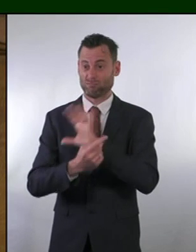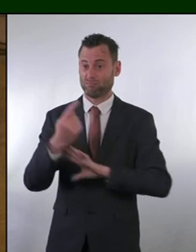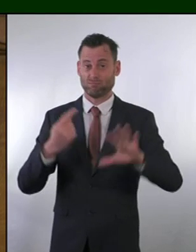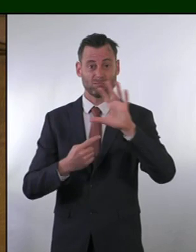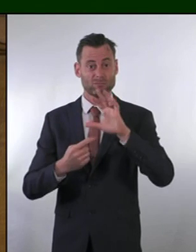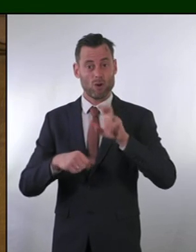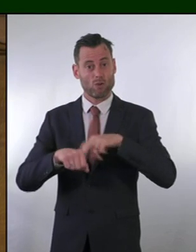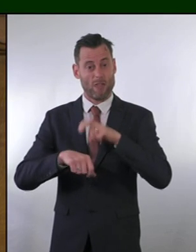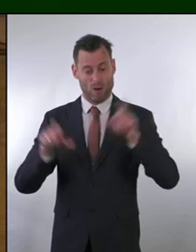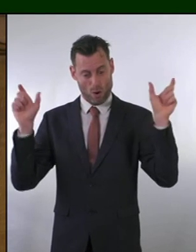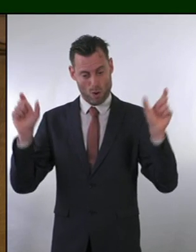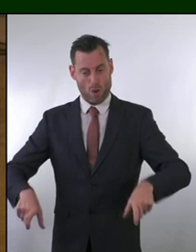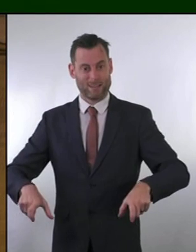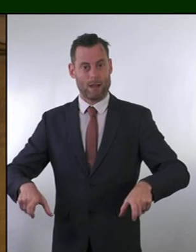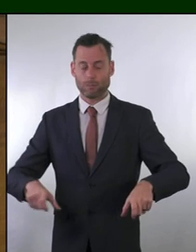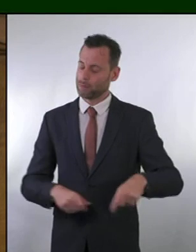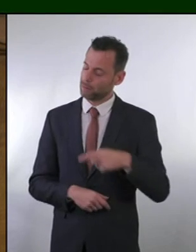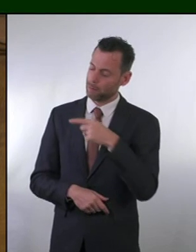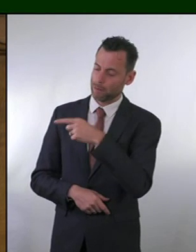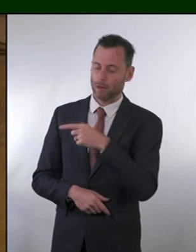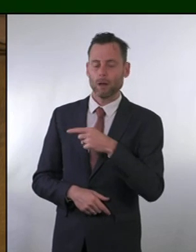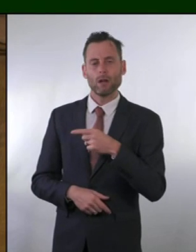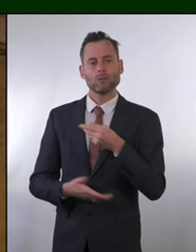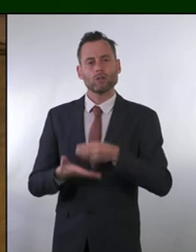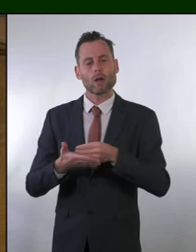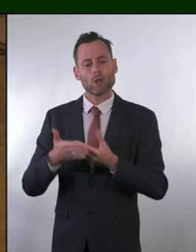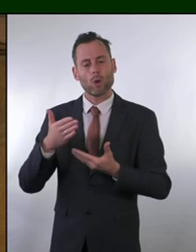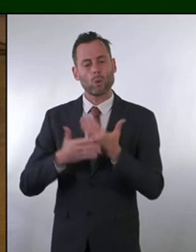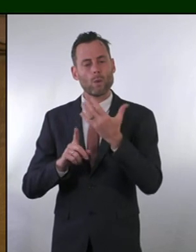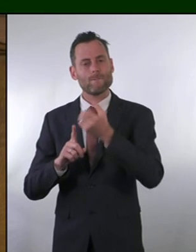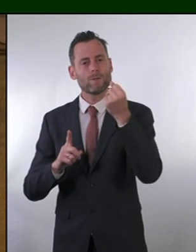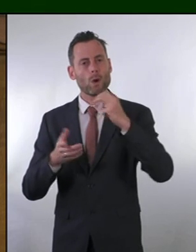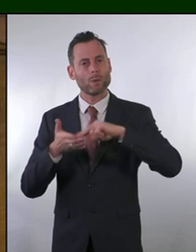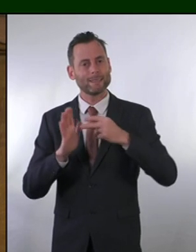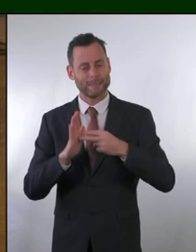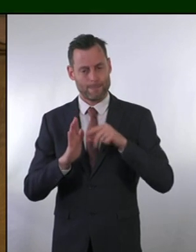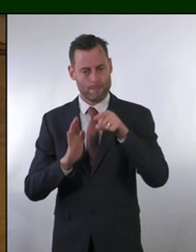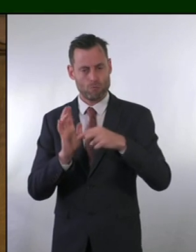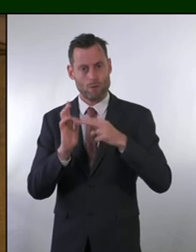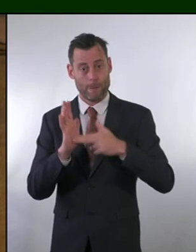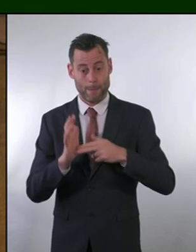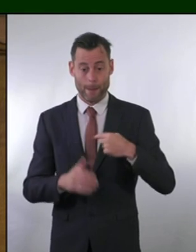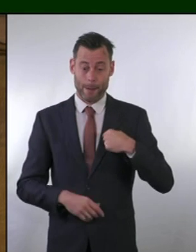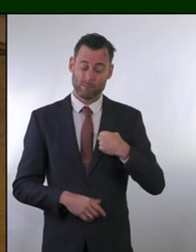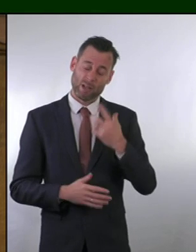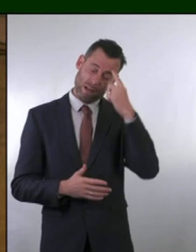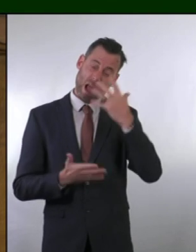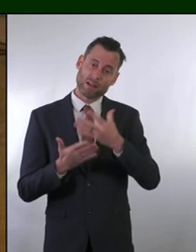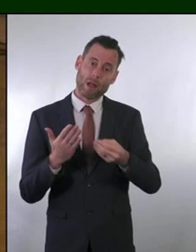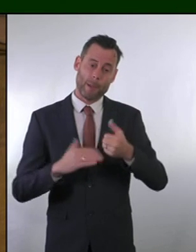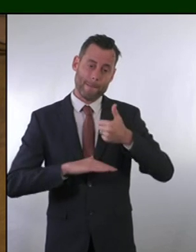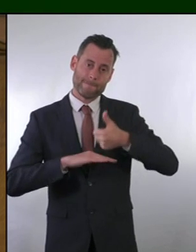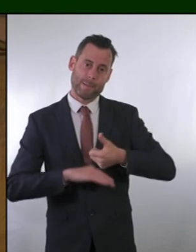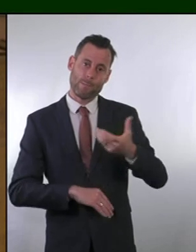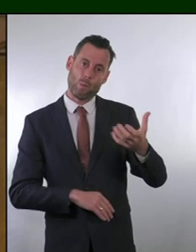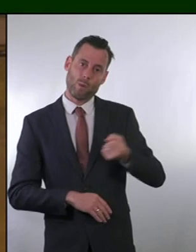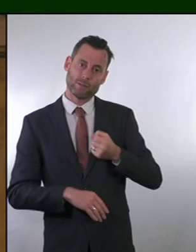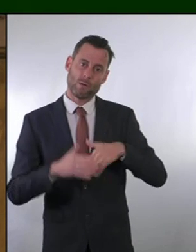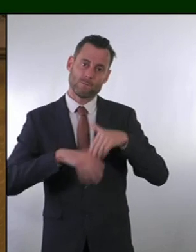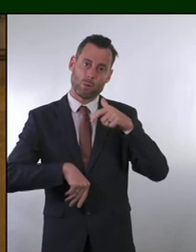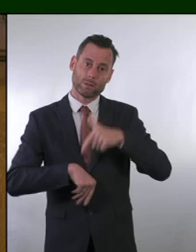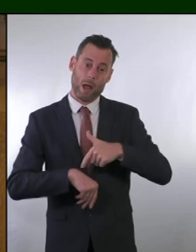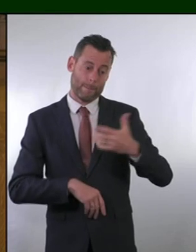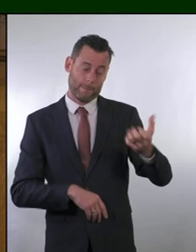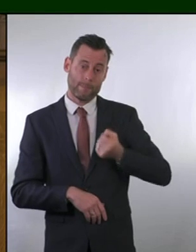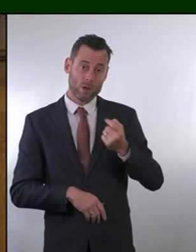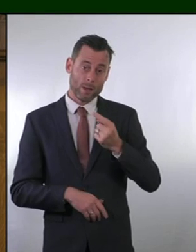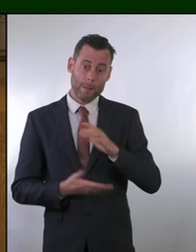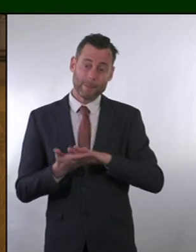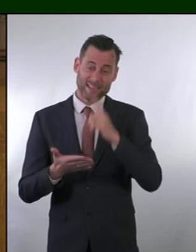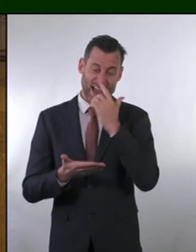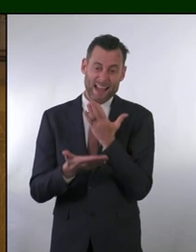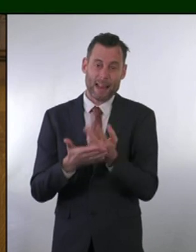Under the Chancellor’s new furlough scheme starting in November, a minimum wage full-time employee, a normal worker, will be entitled to £227 per week.